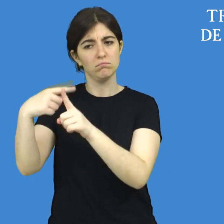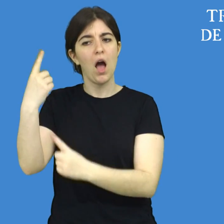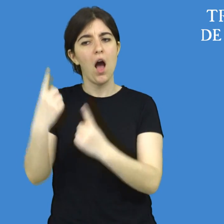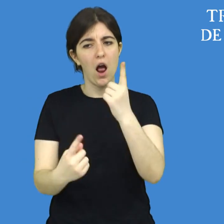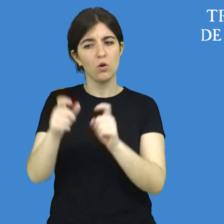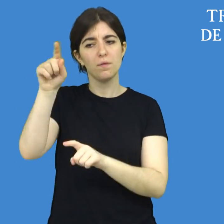alguno